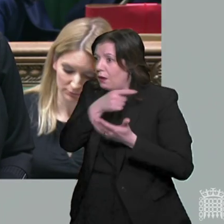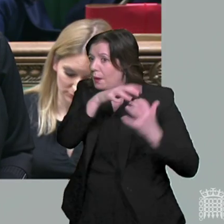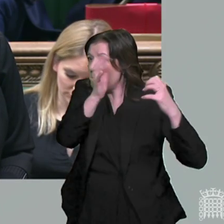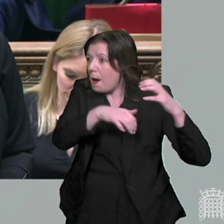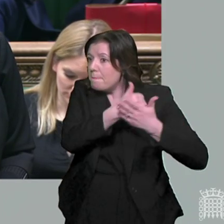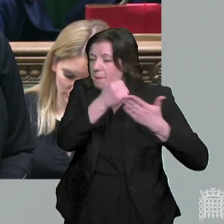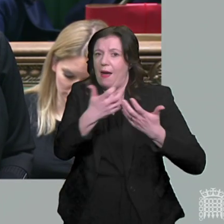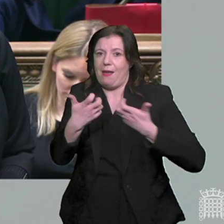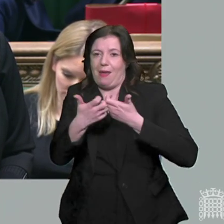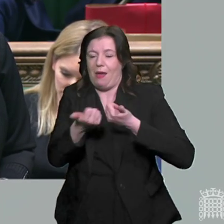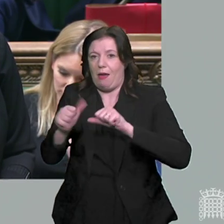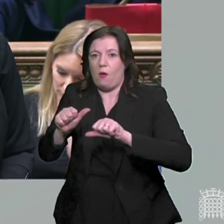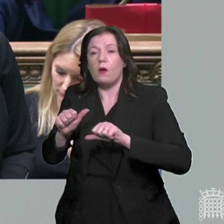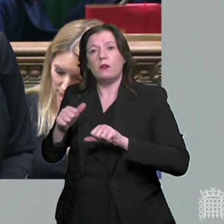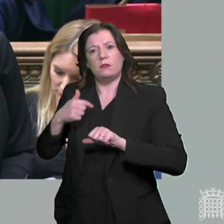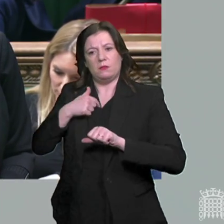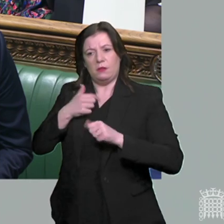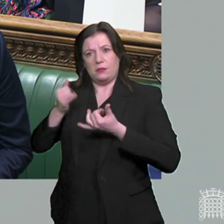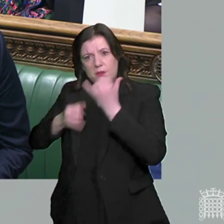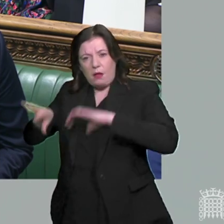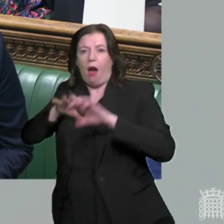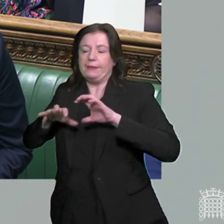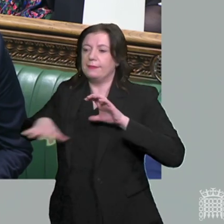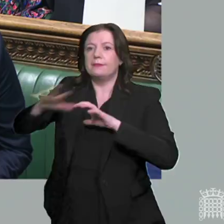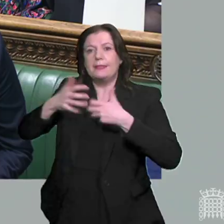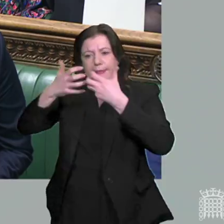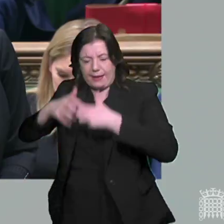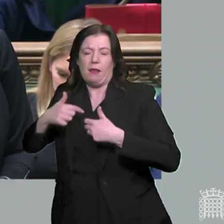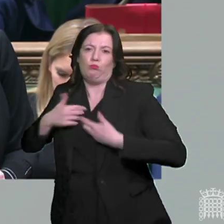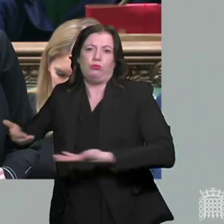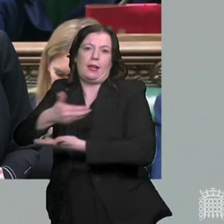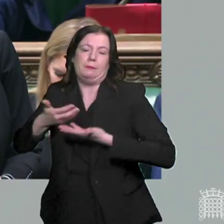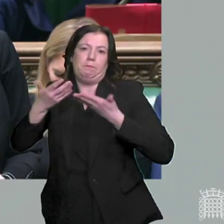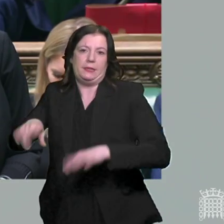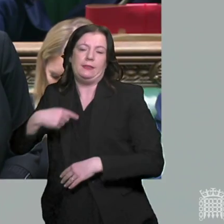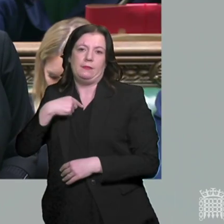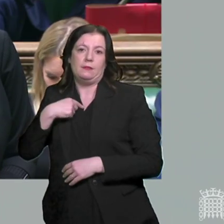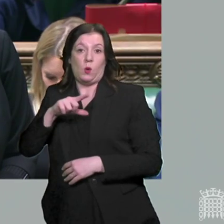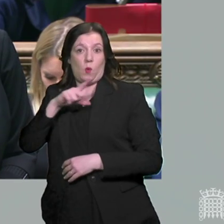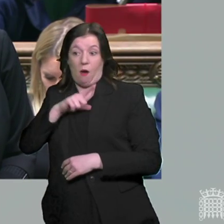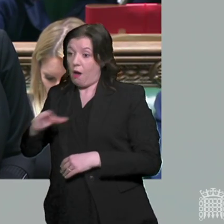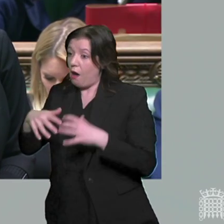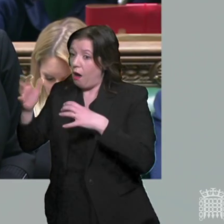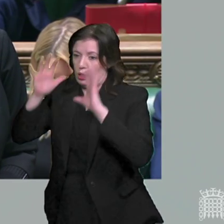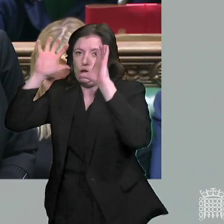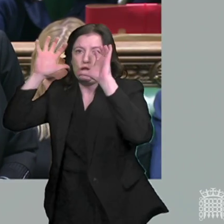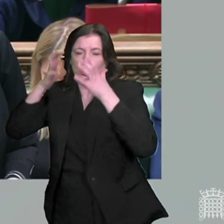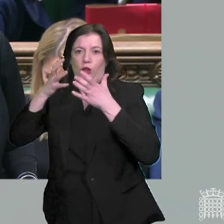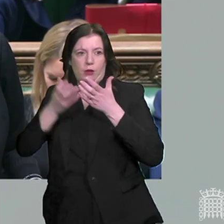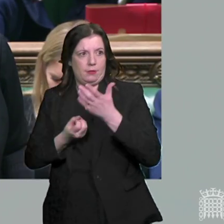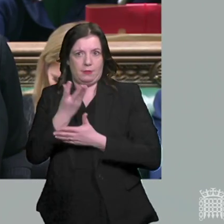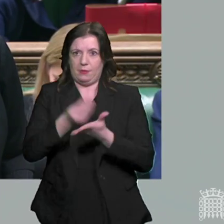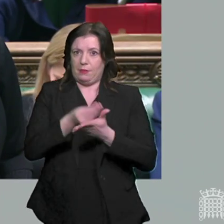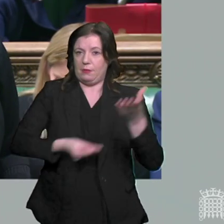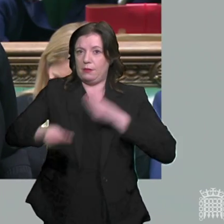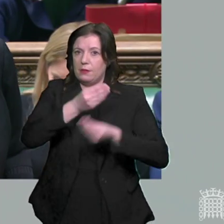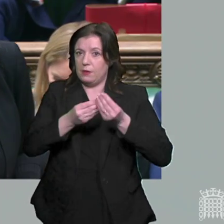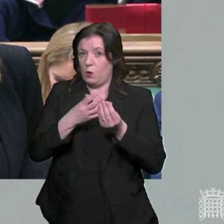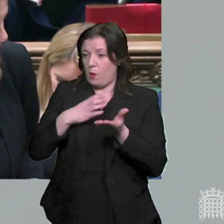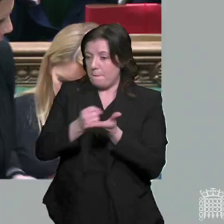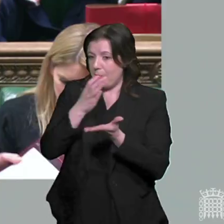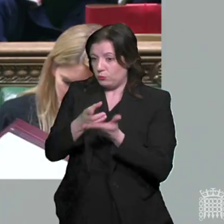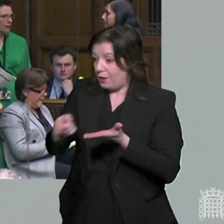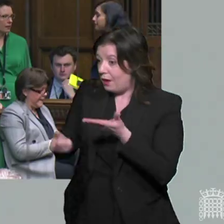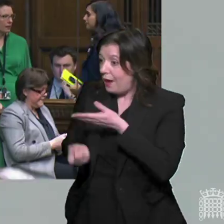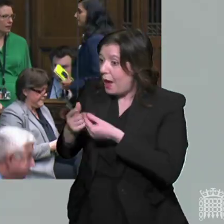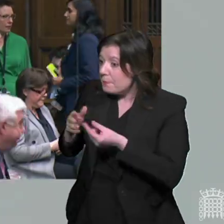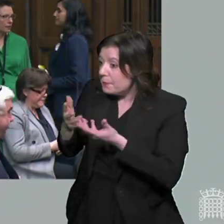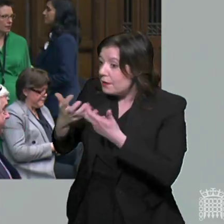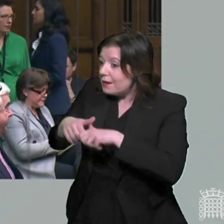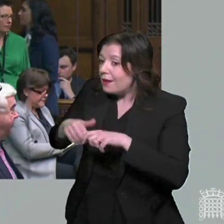In doing so, we have protected our life sciences and tech sectors, which not only drive economic growth across the country but deliver life-saving products.